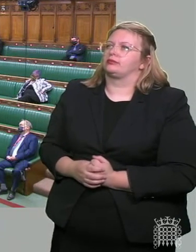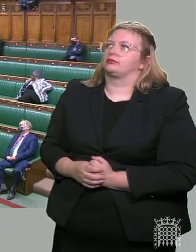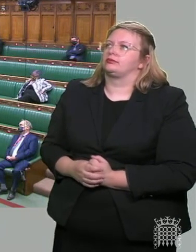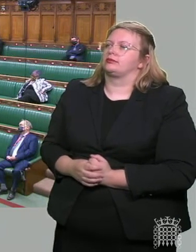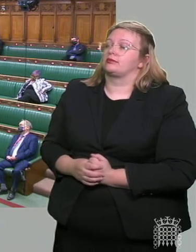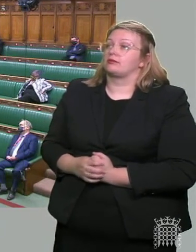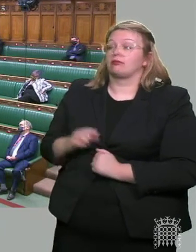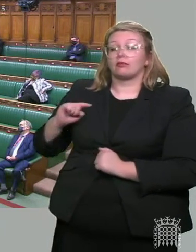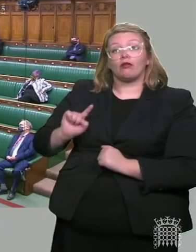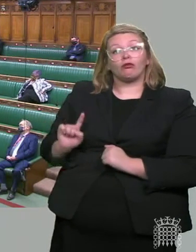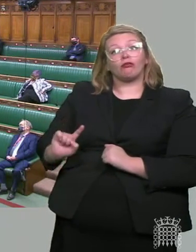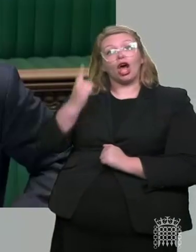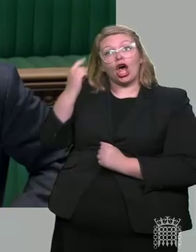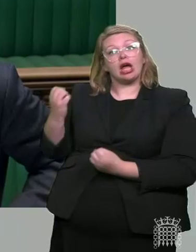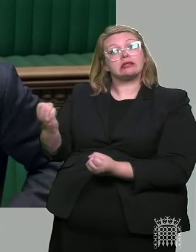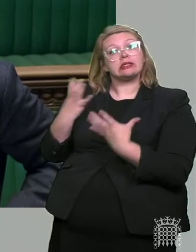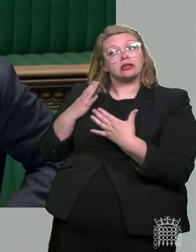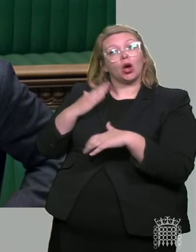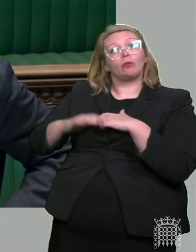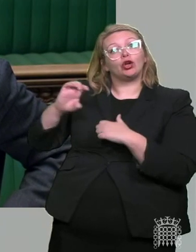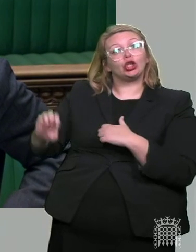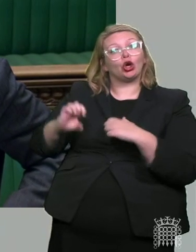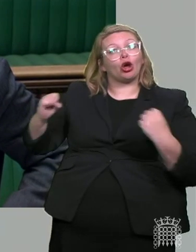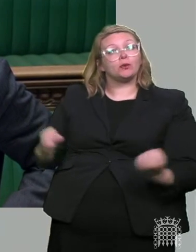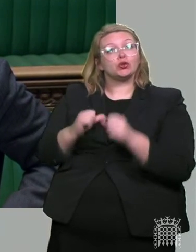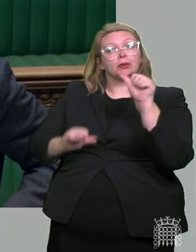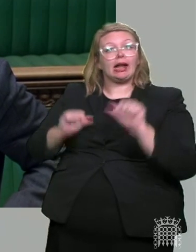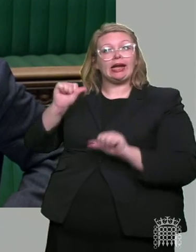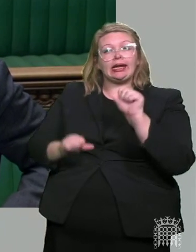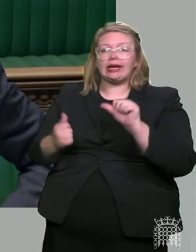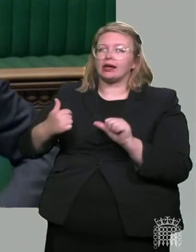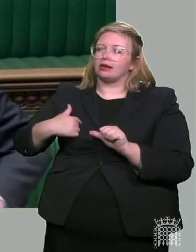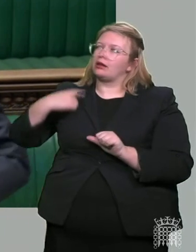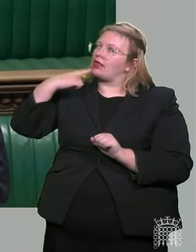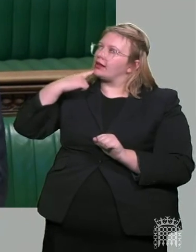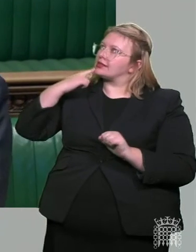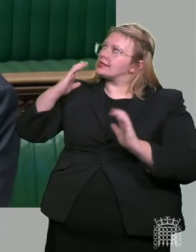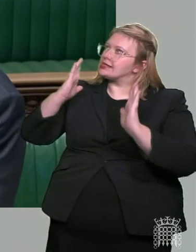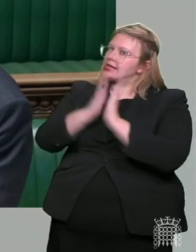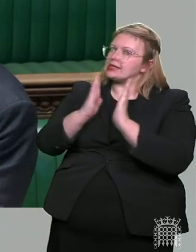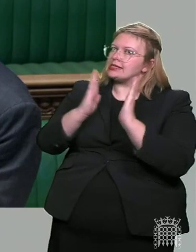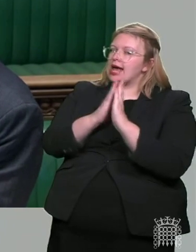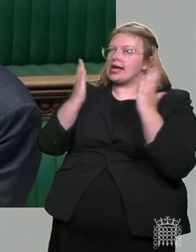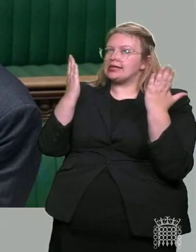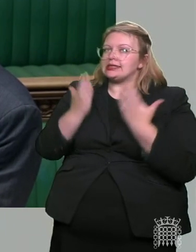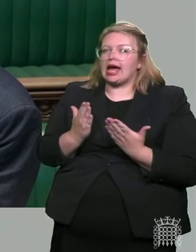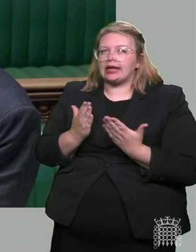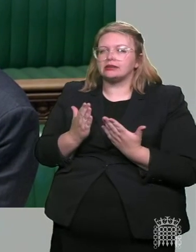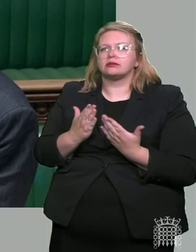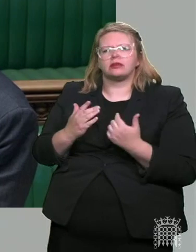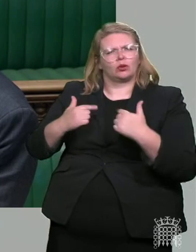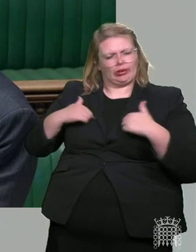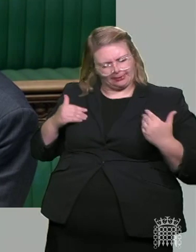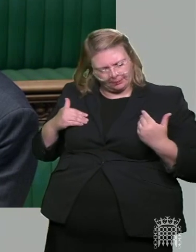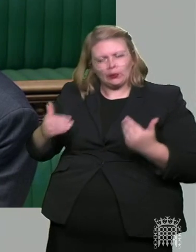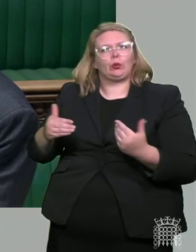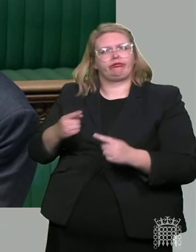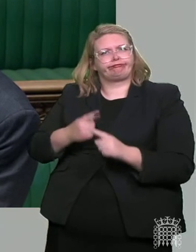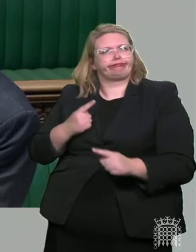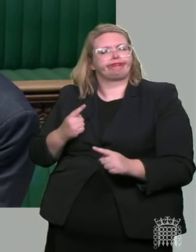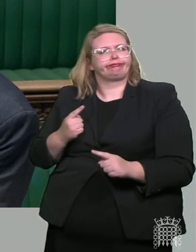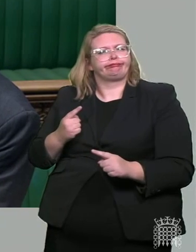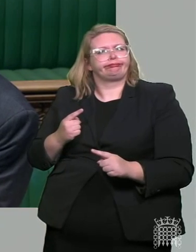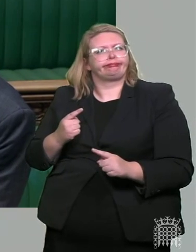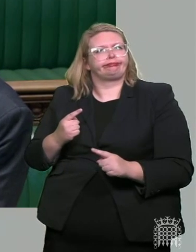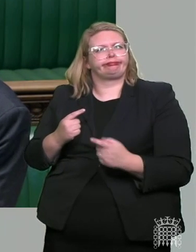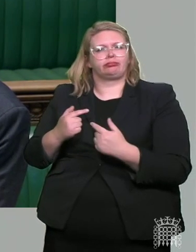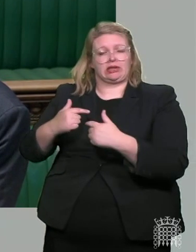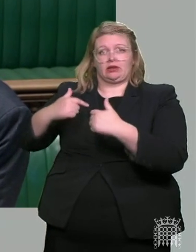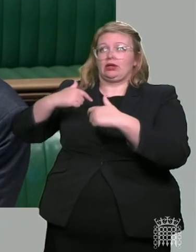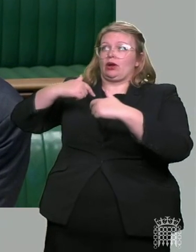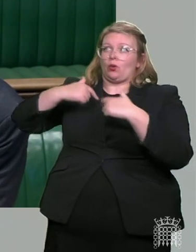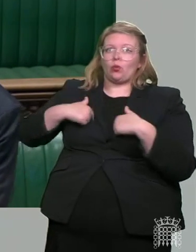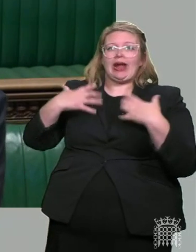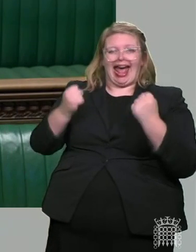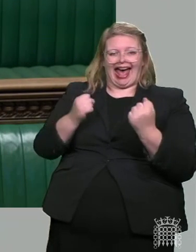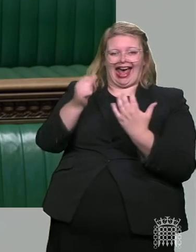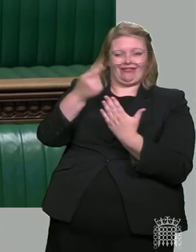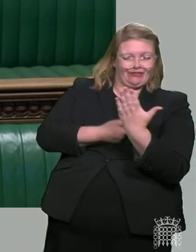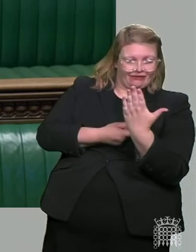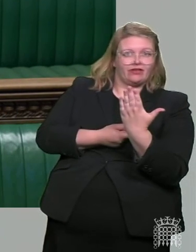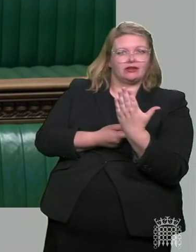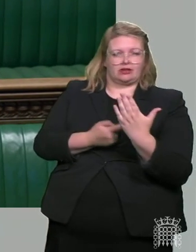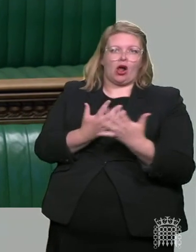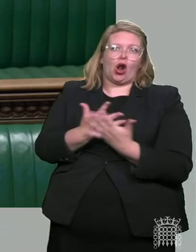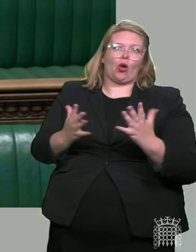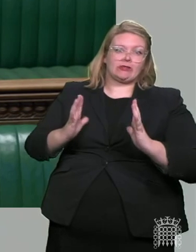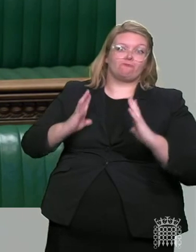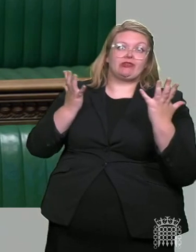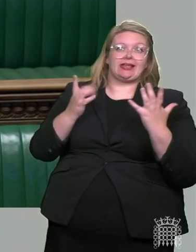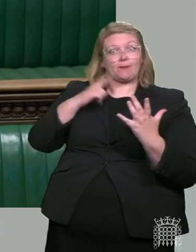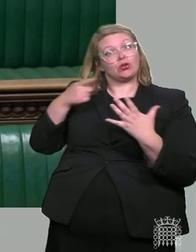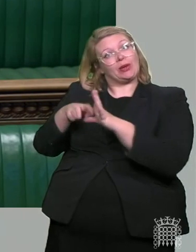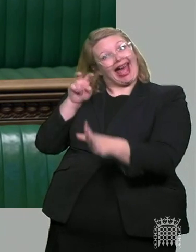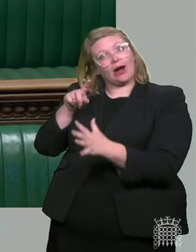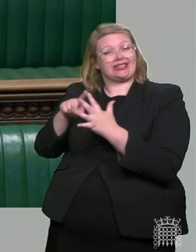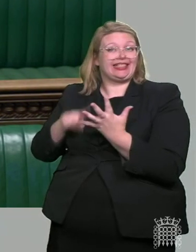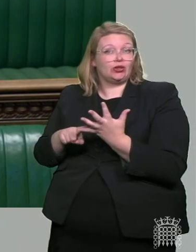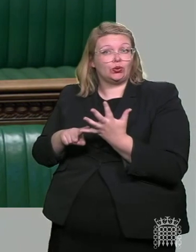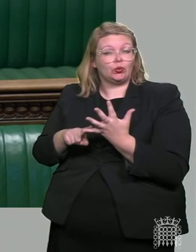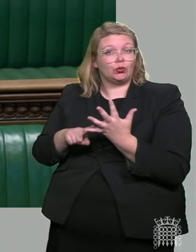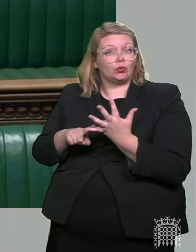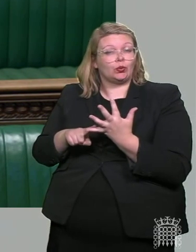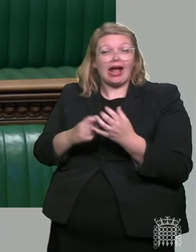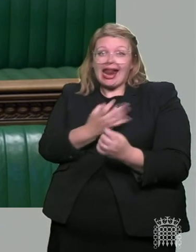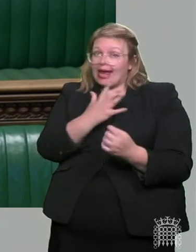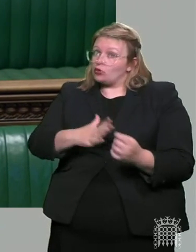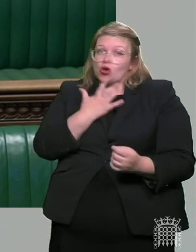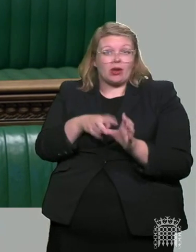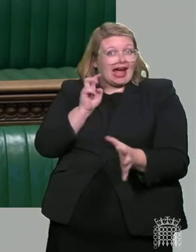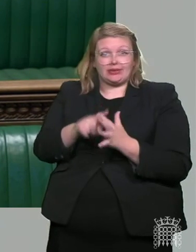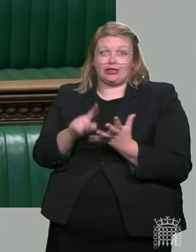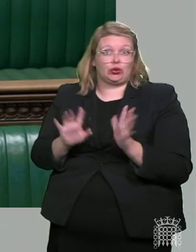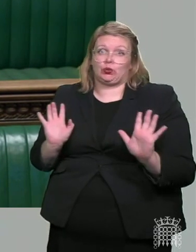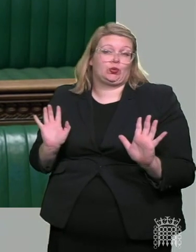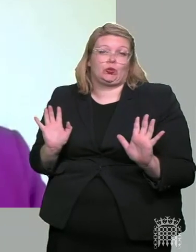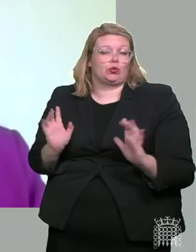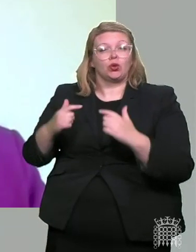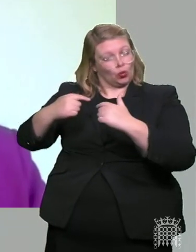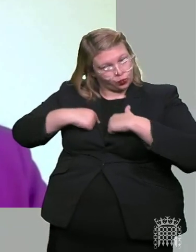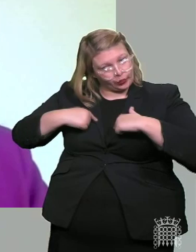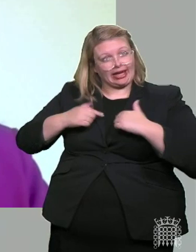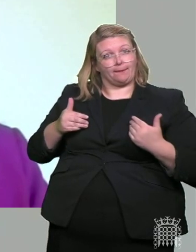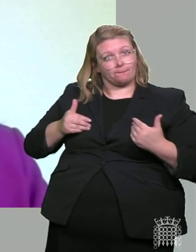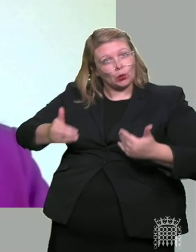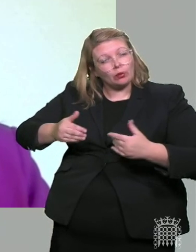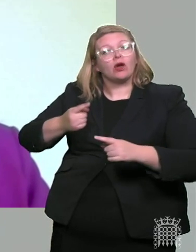I first was made aware of the plan for a European super league on, I think, the Sunday night, and we acted decisively using the arsenal of legislative freedoms that we now have thanks to leaving the European Union, which the right honourable and learned Member for Holborn and St Pancras opposed, of course.